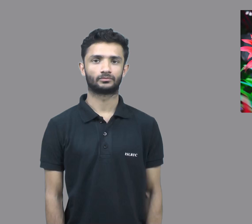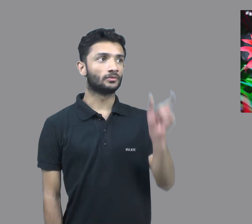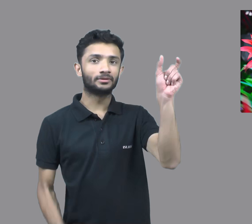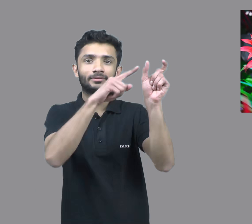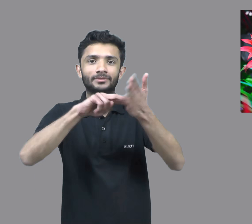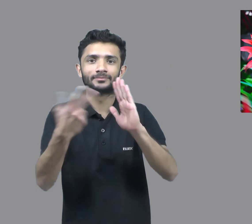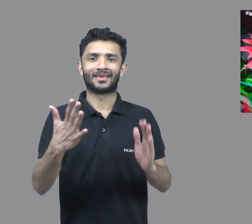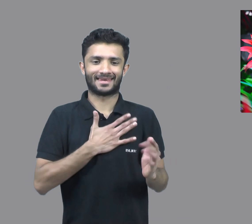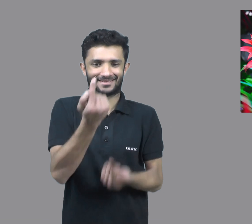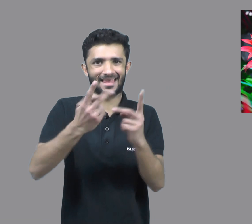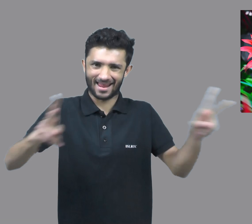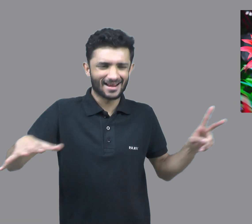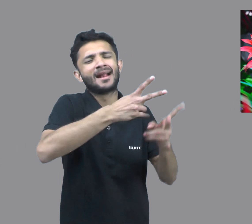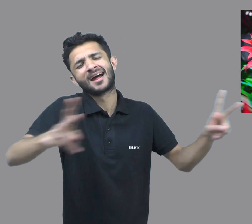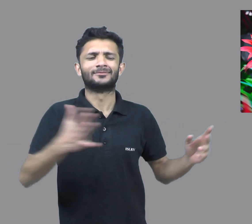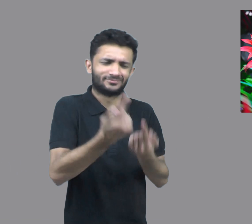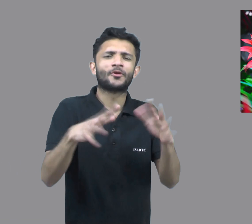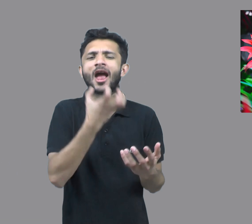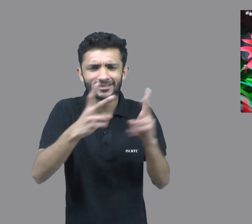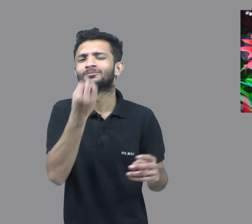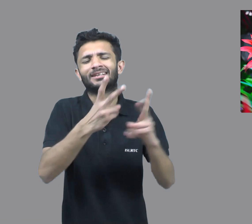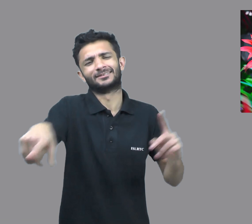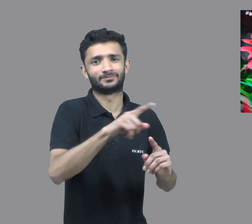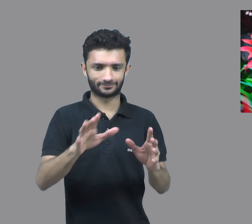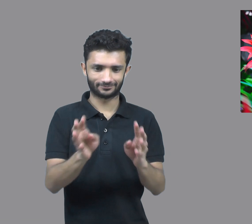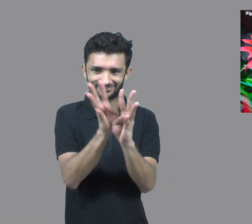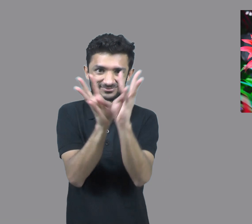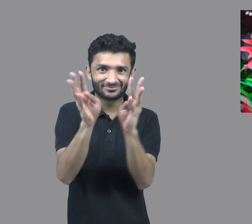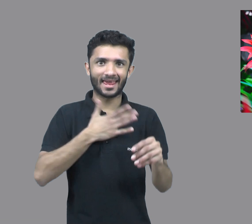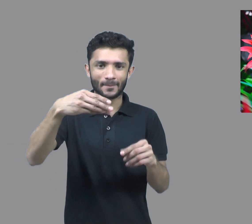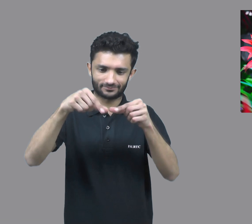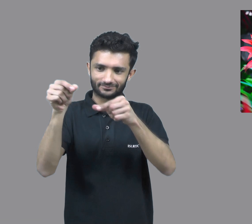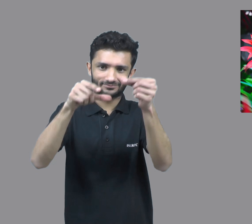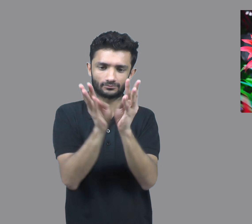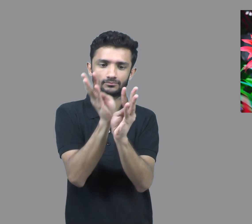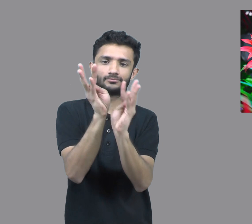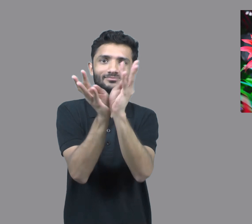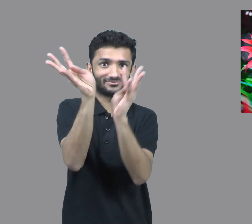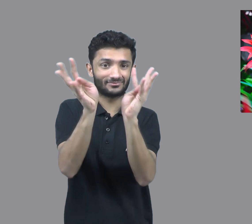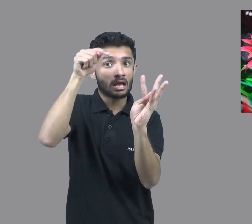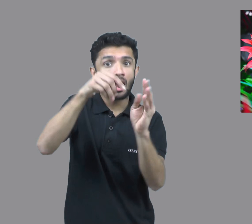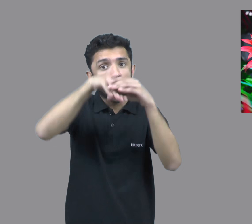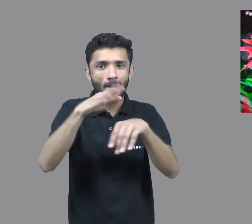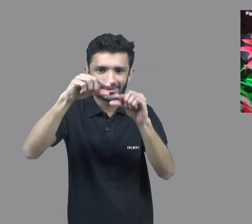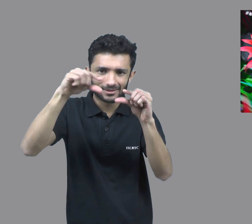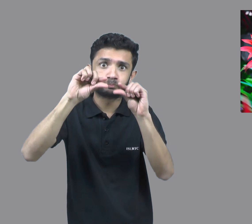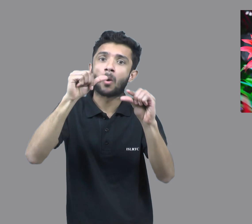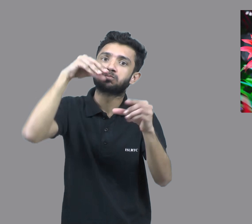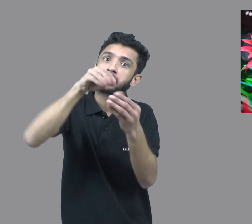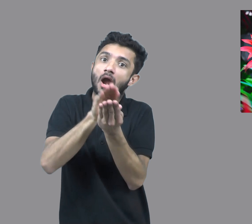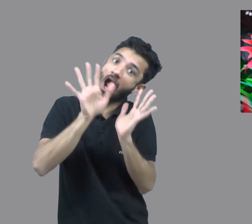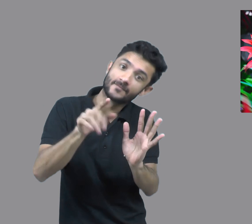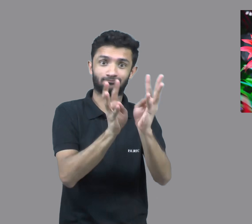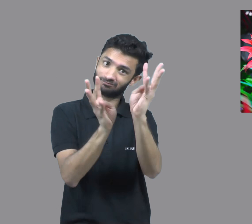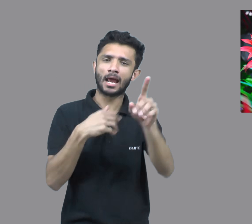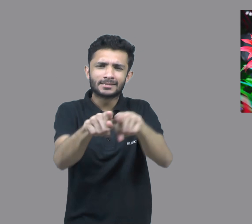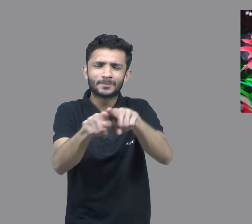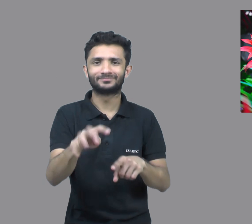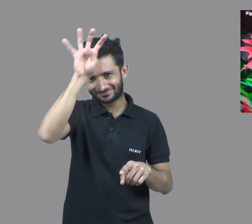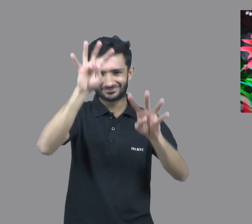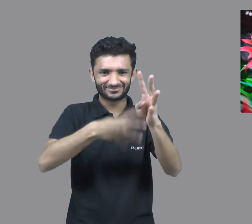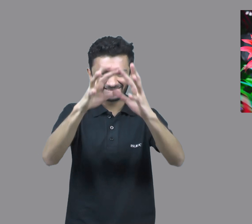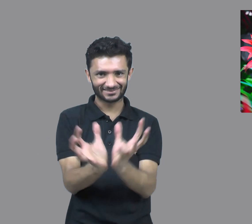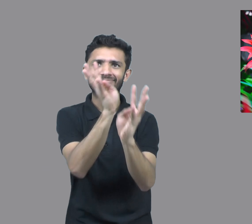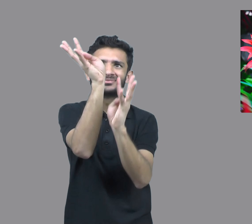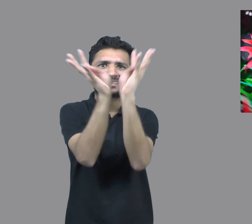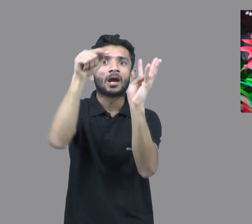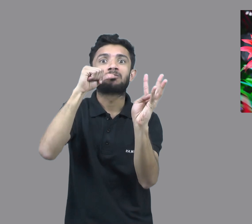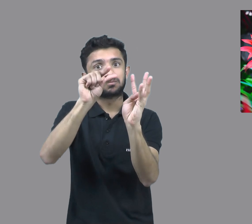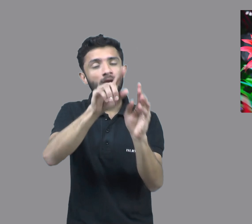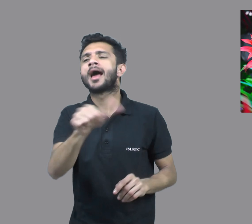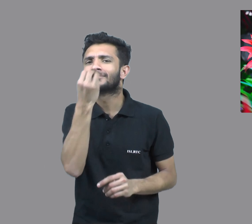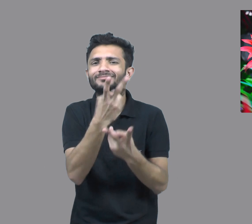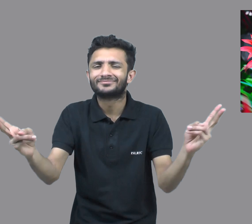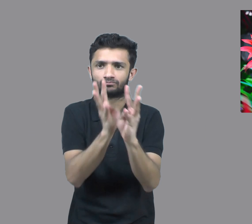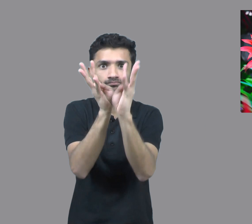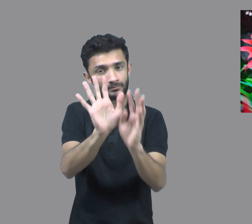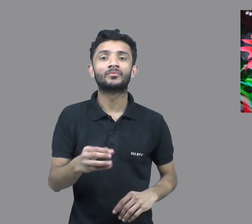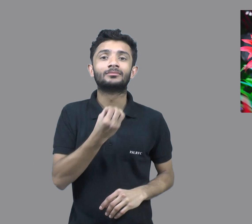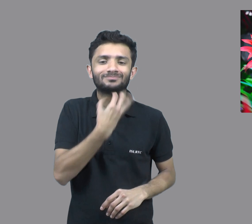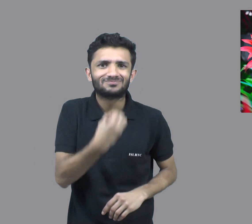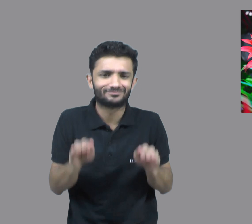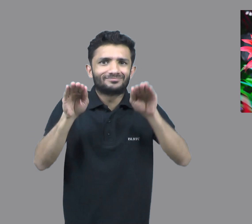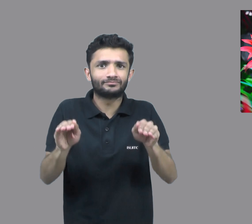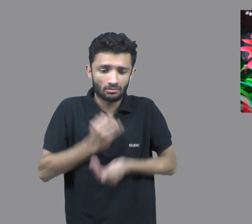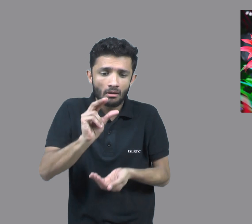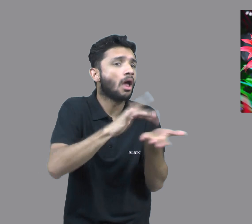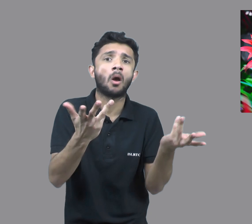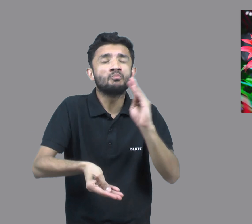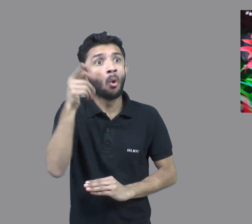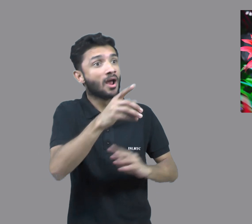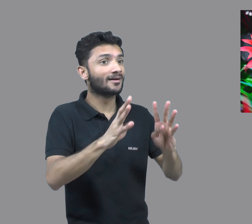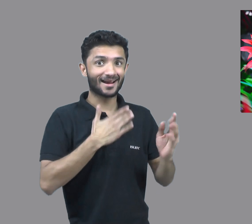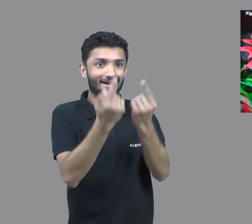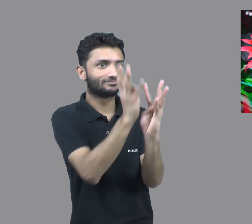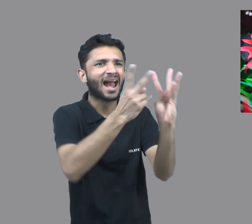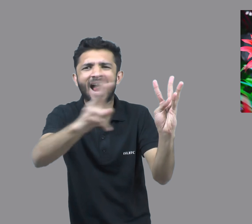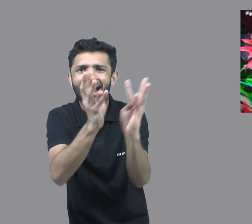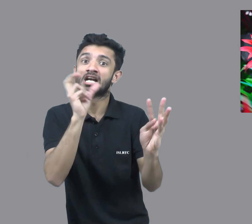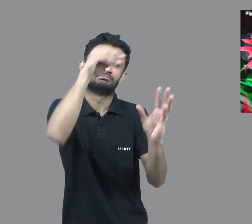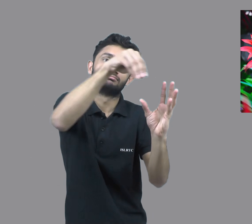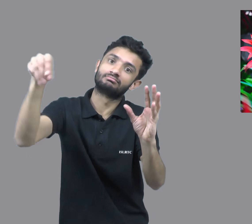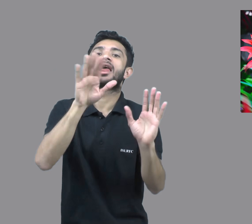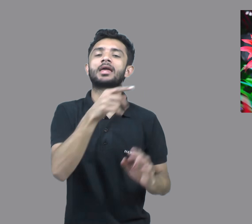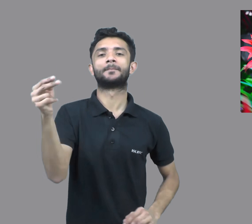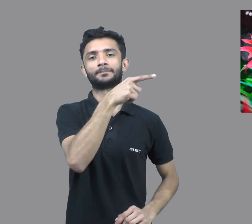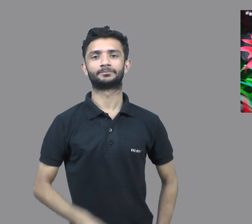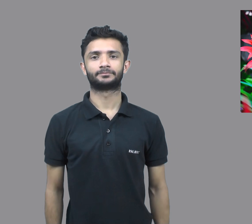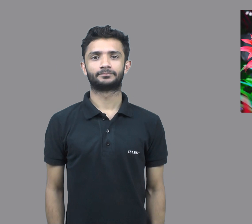Bromeliads